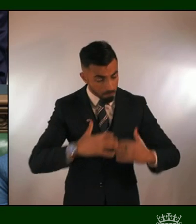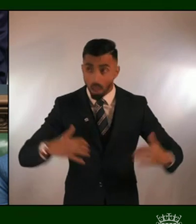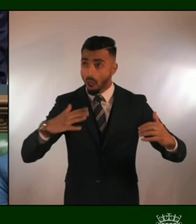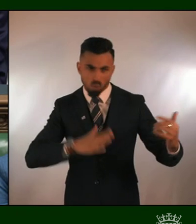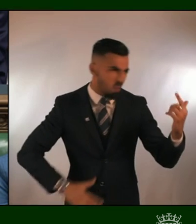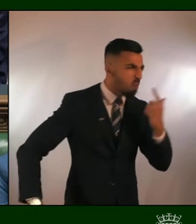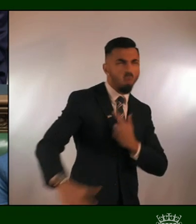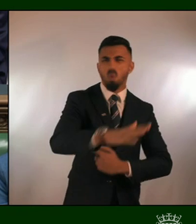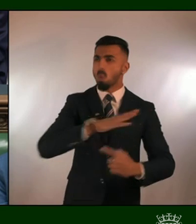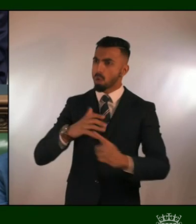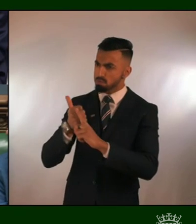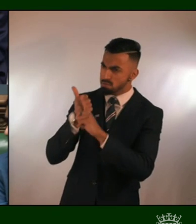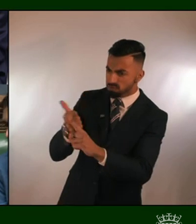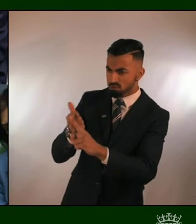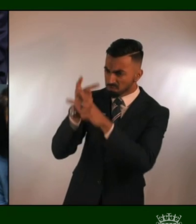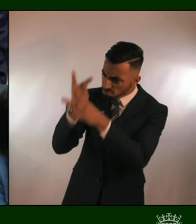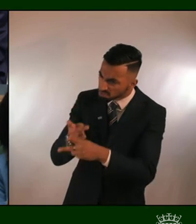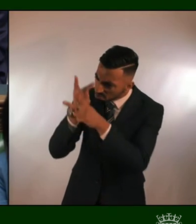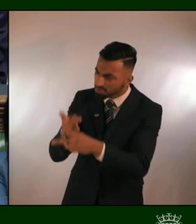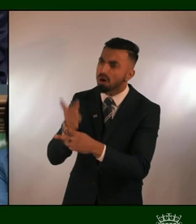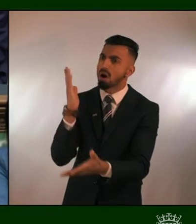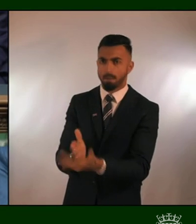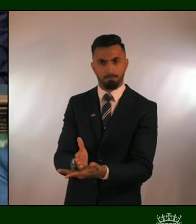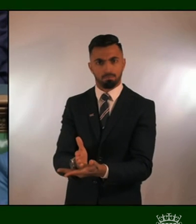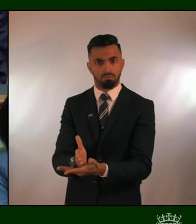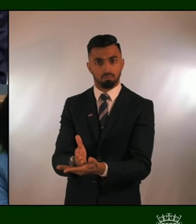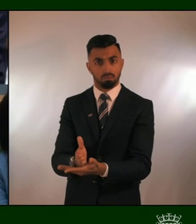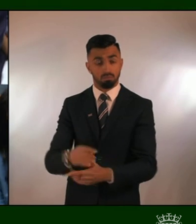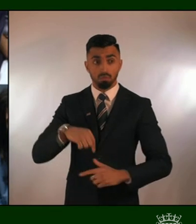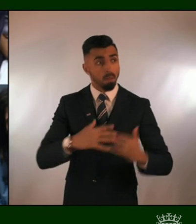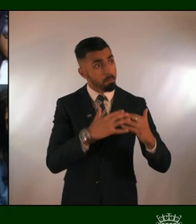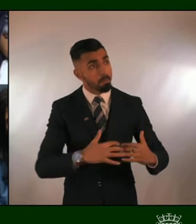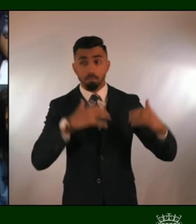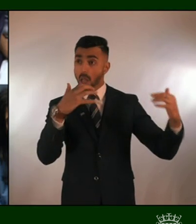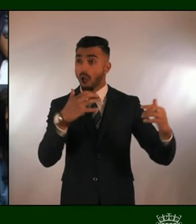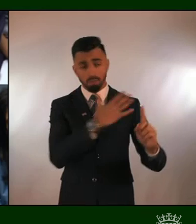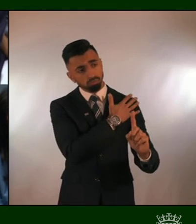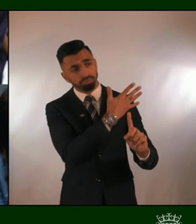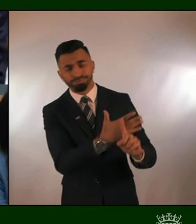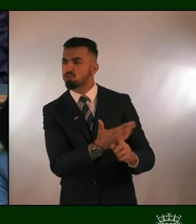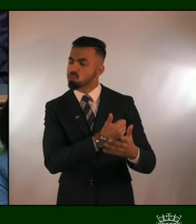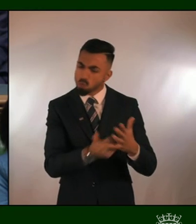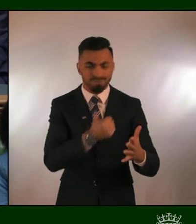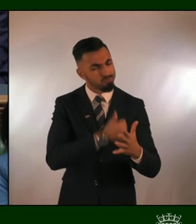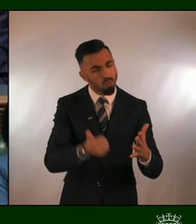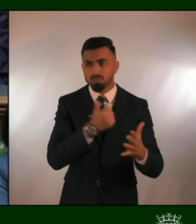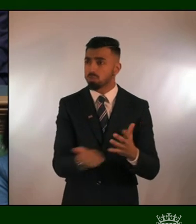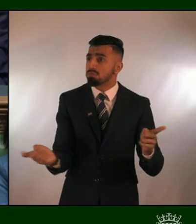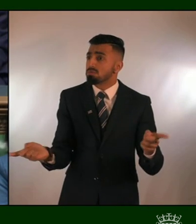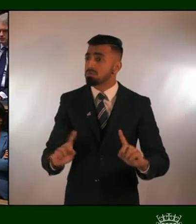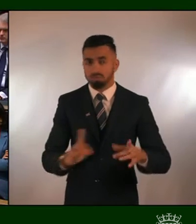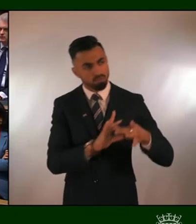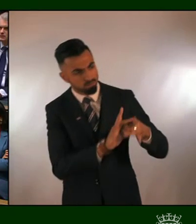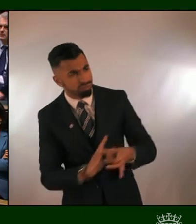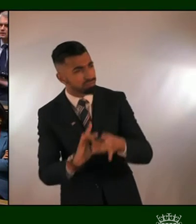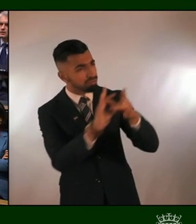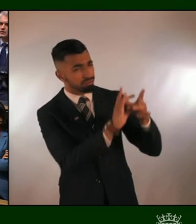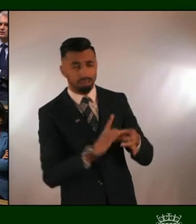This House has always stood ready to come together, put aside party politics and act in the national interest.